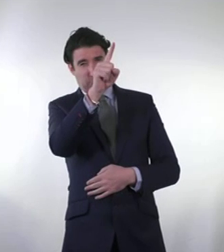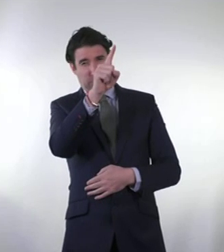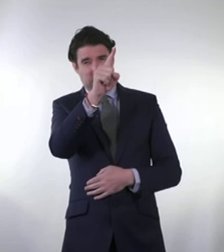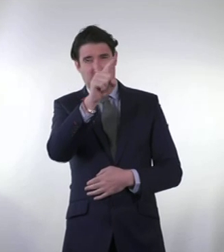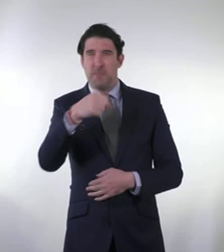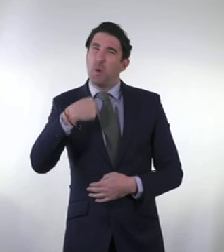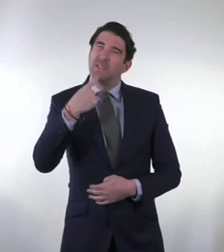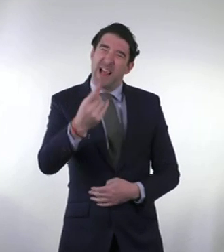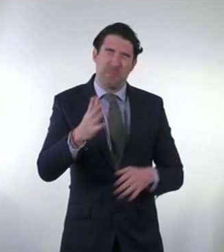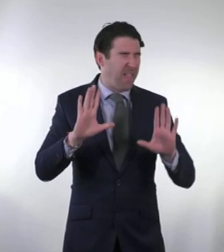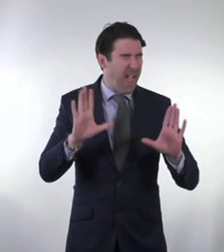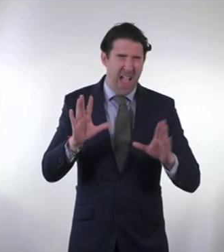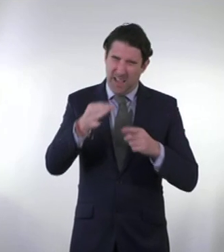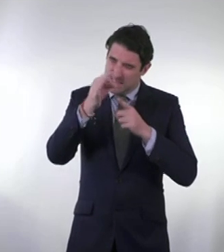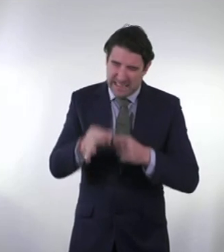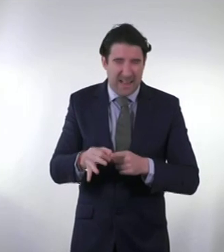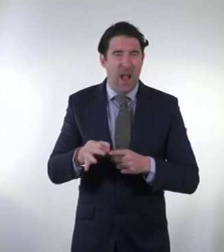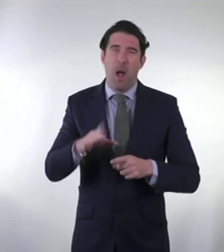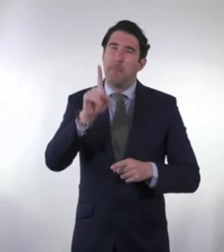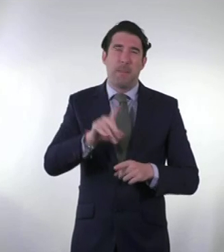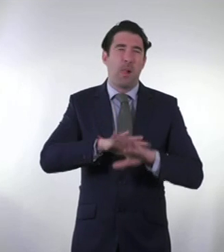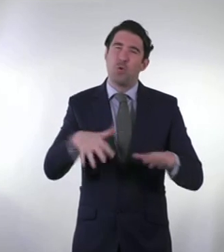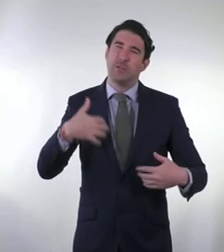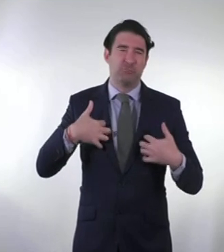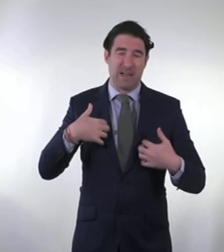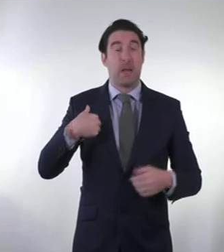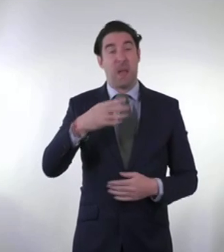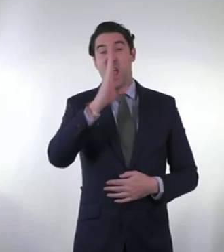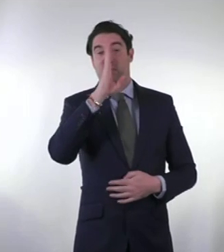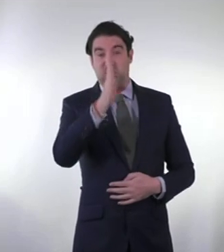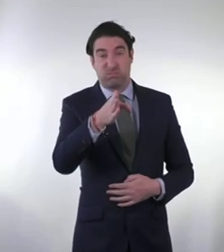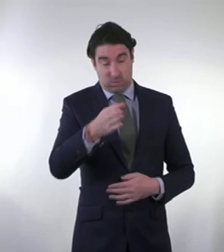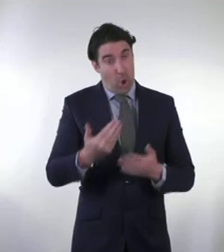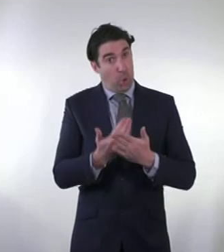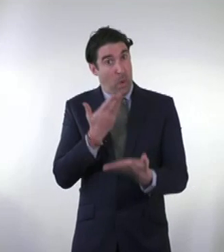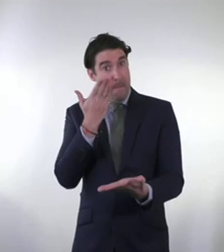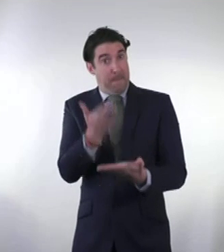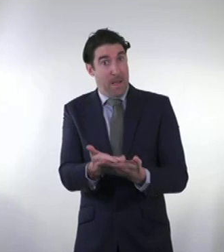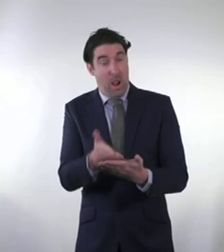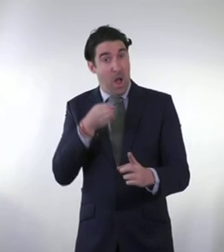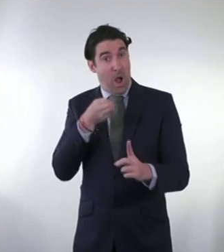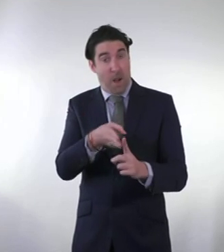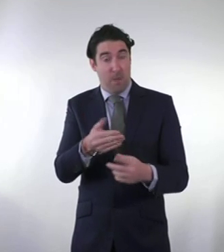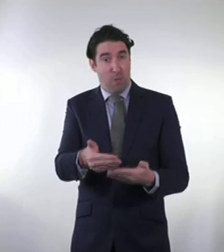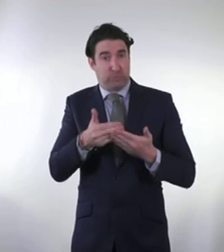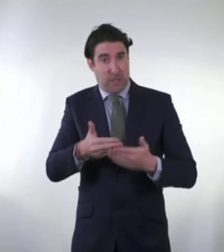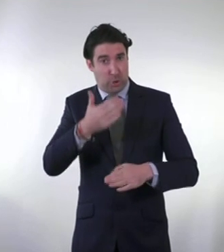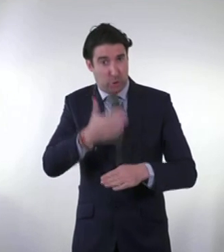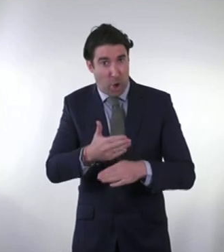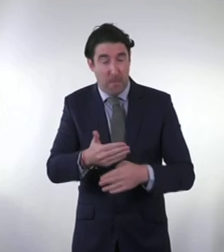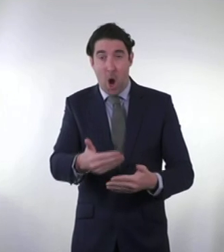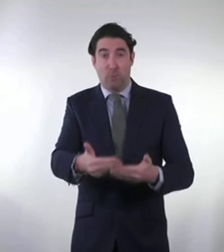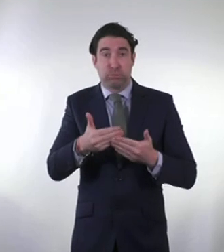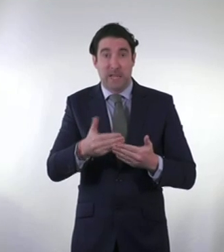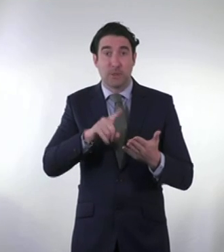What the Bill does is protect jobs, protect growth and protect trade in the United Kingdom.